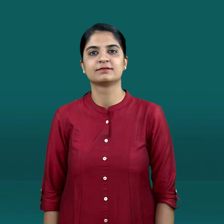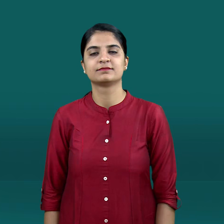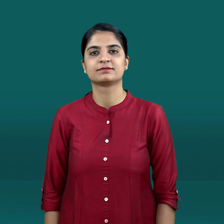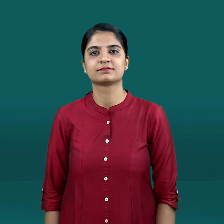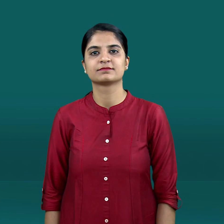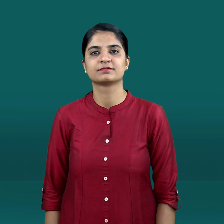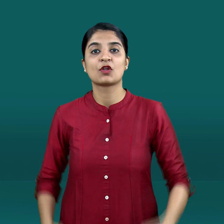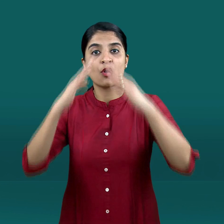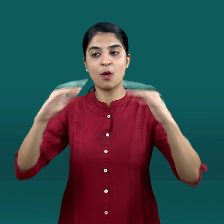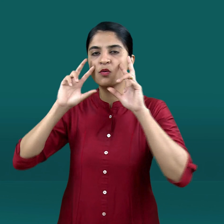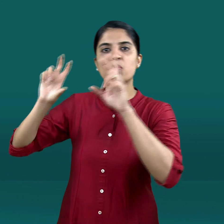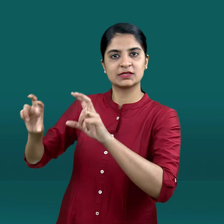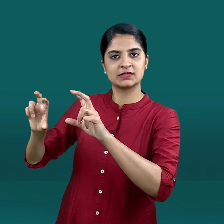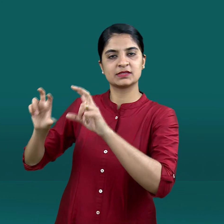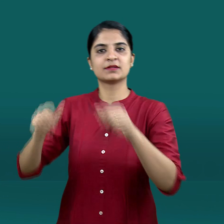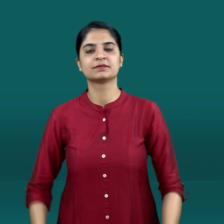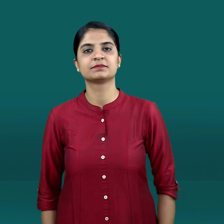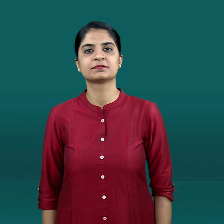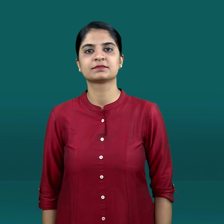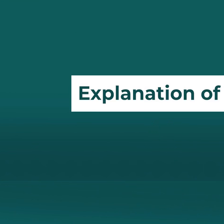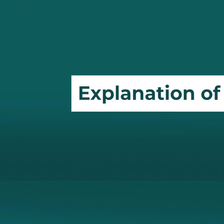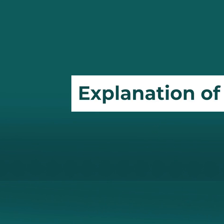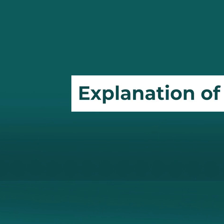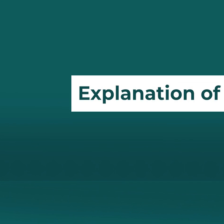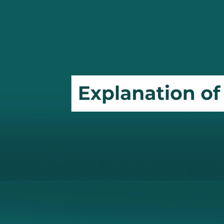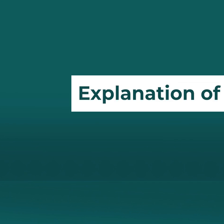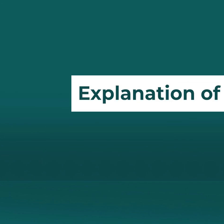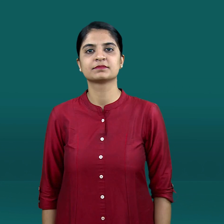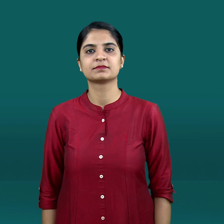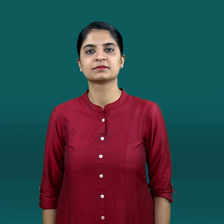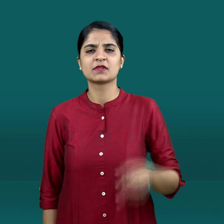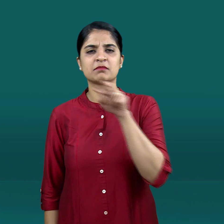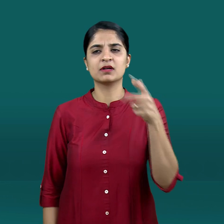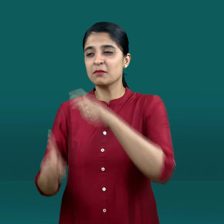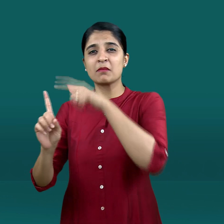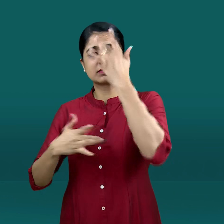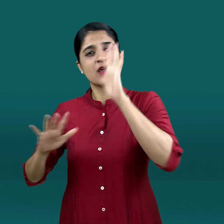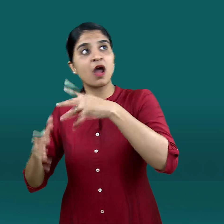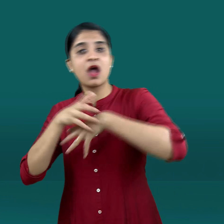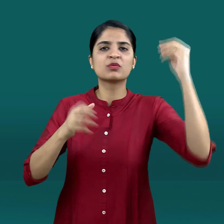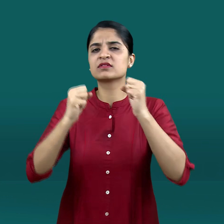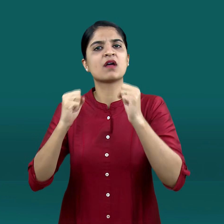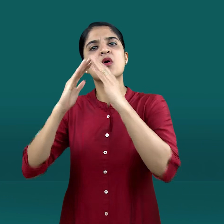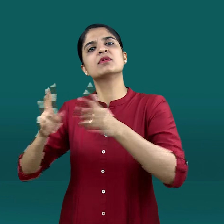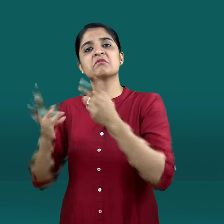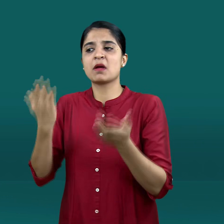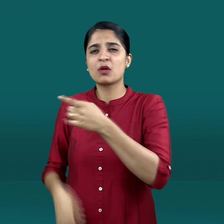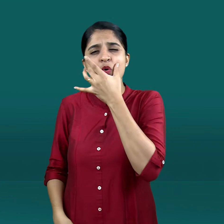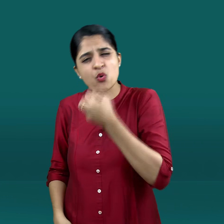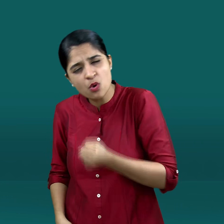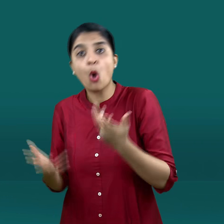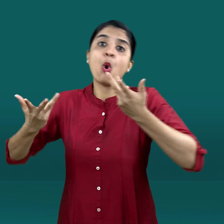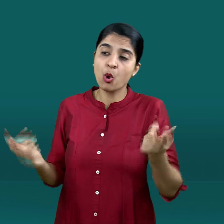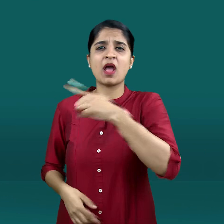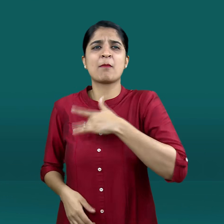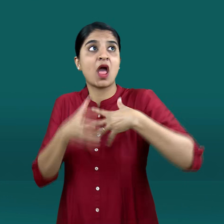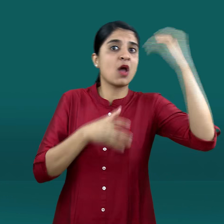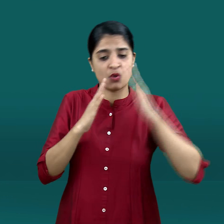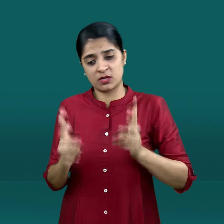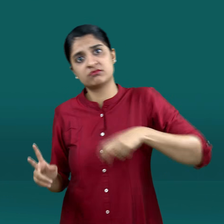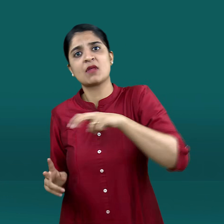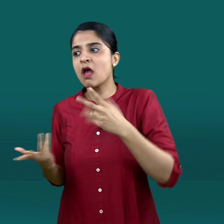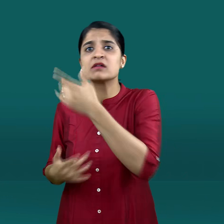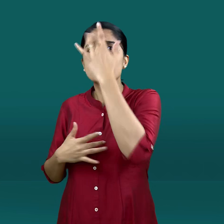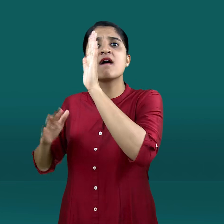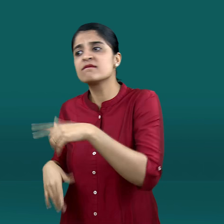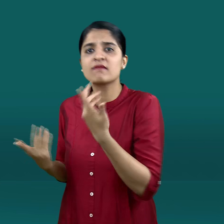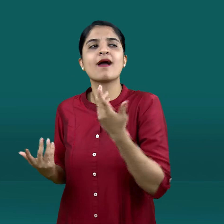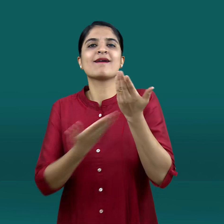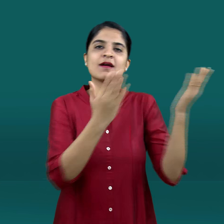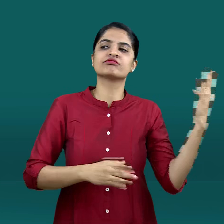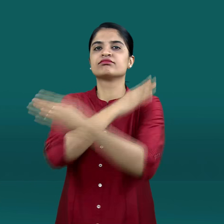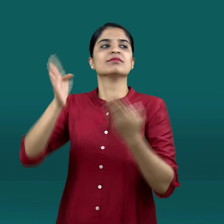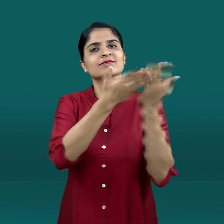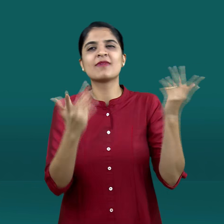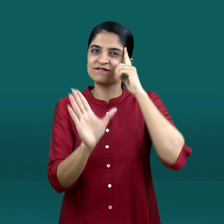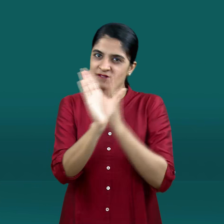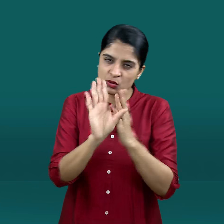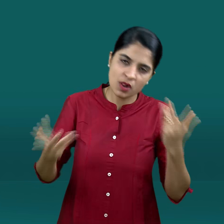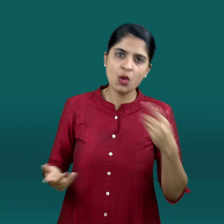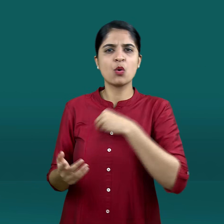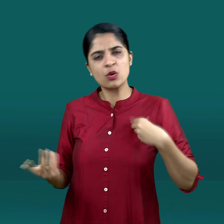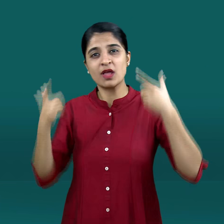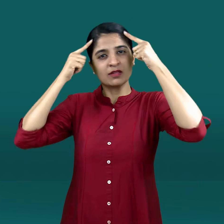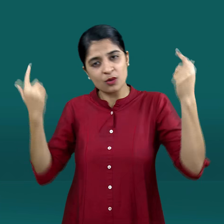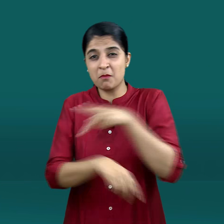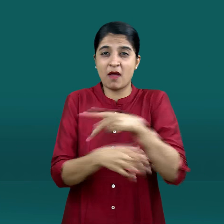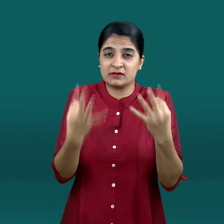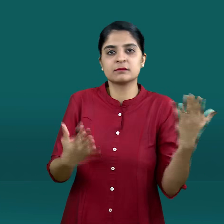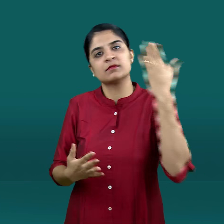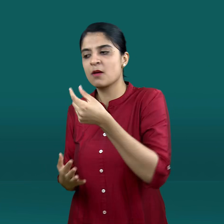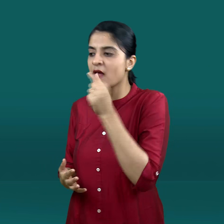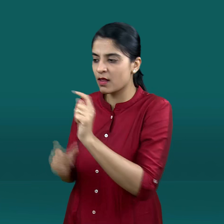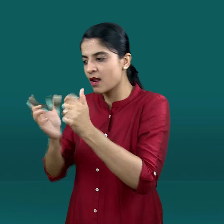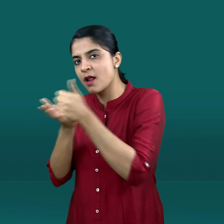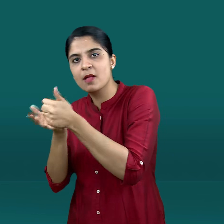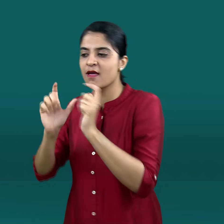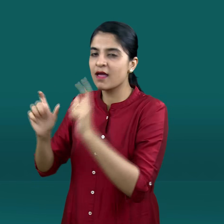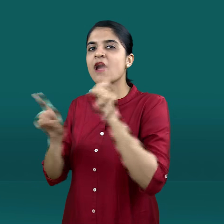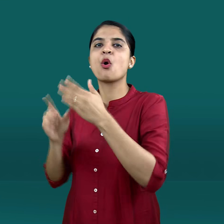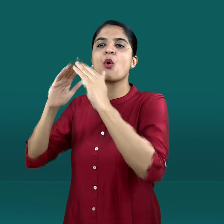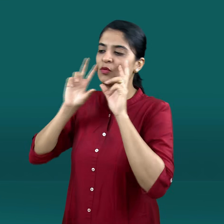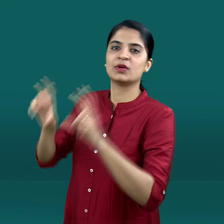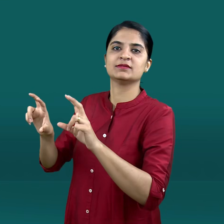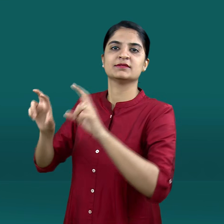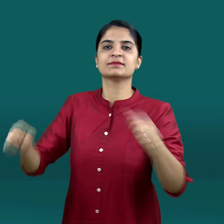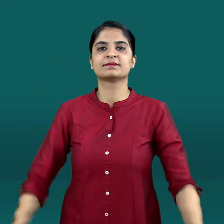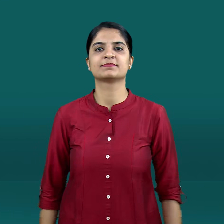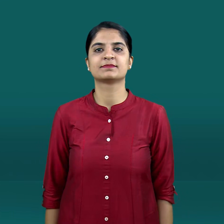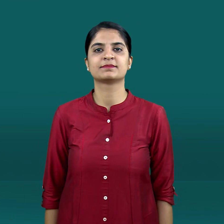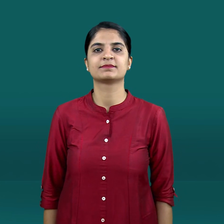Home visit